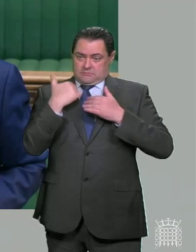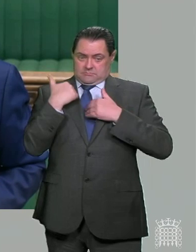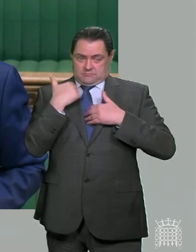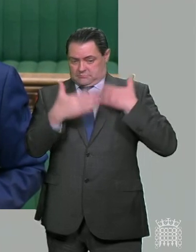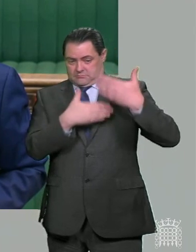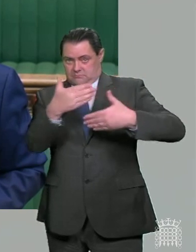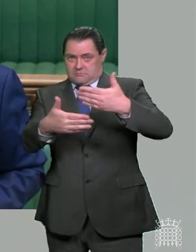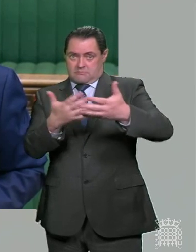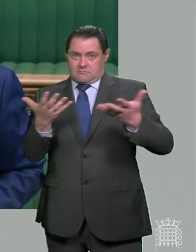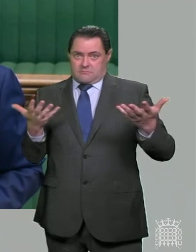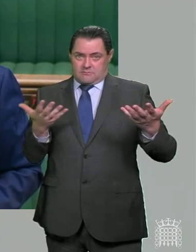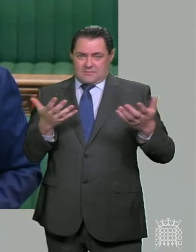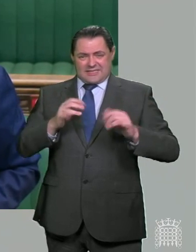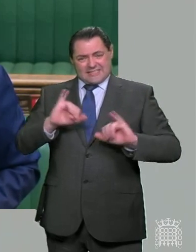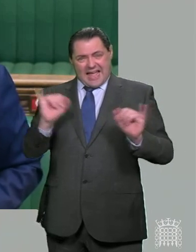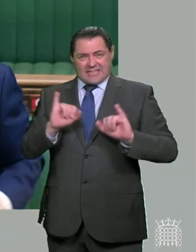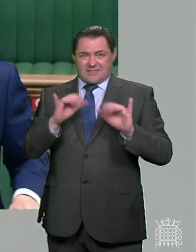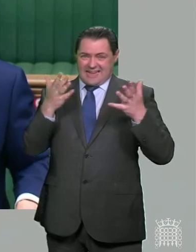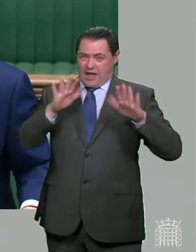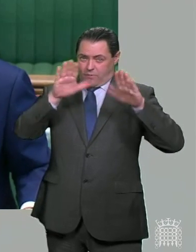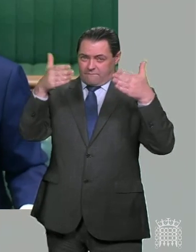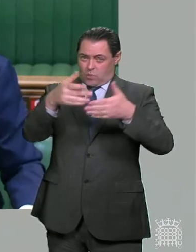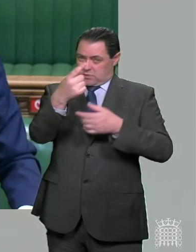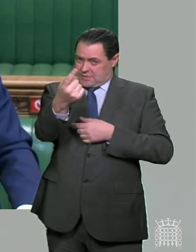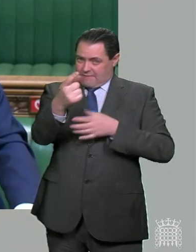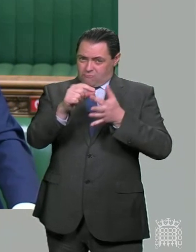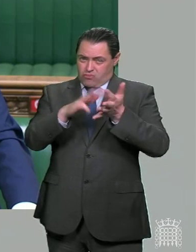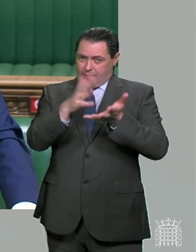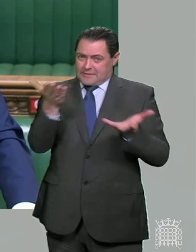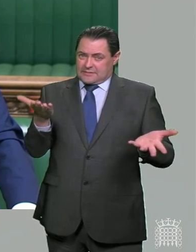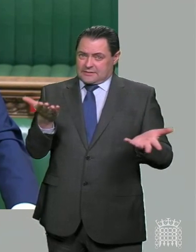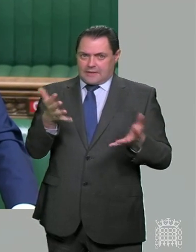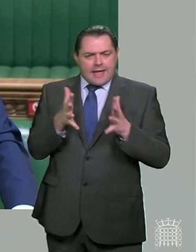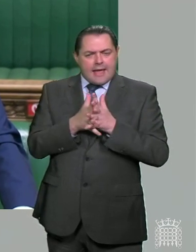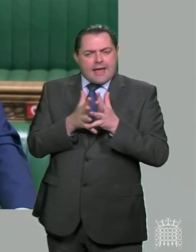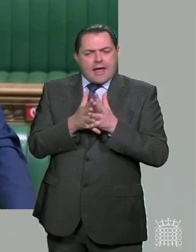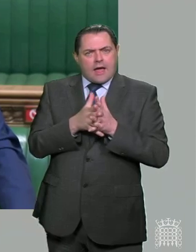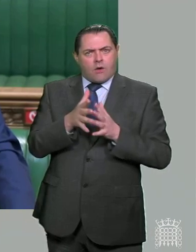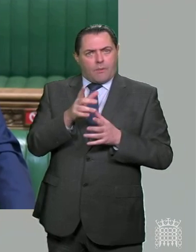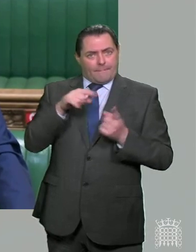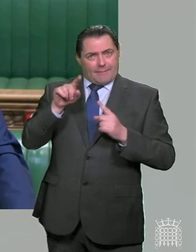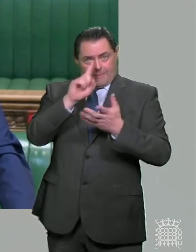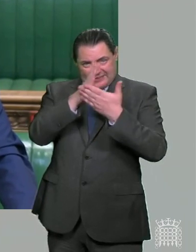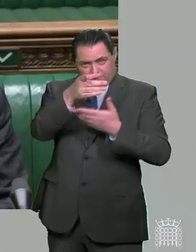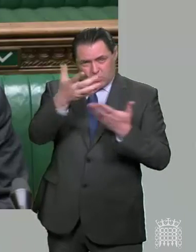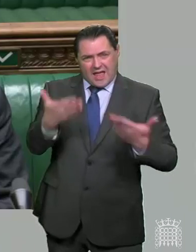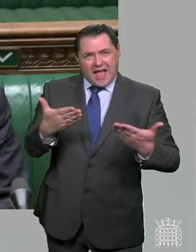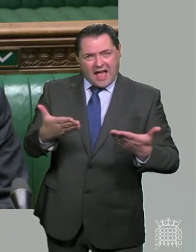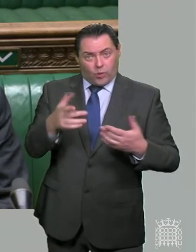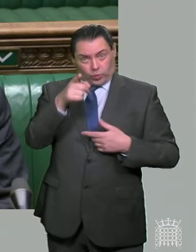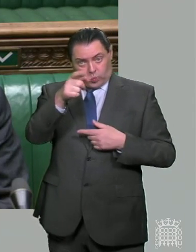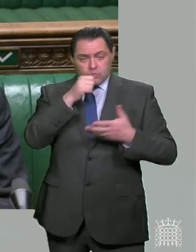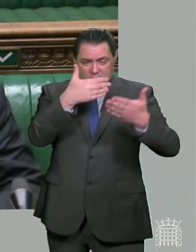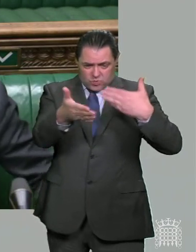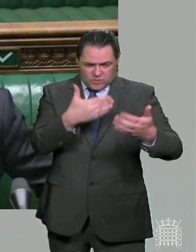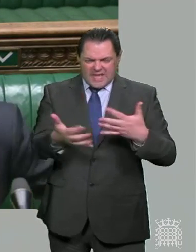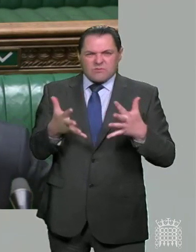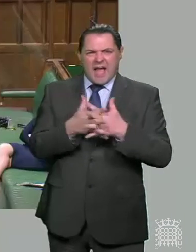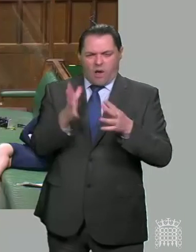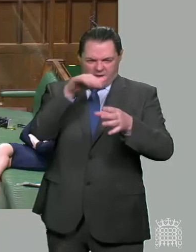With this scandal now firmly centred on him, how on earth does he expect people to believe that he is the person to clean this mess up?